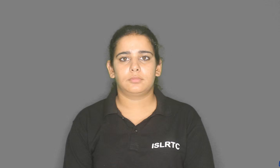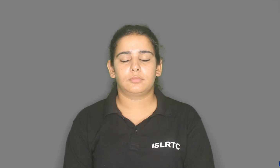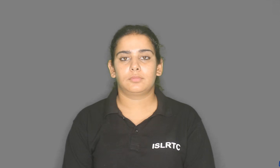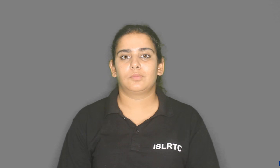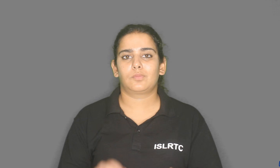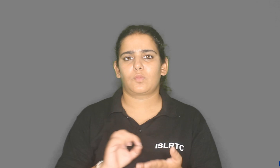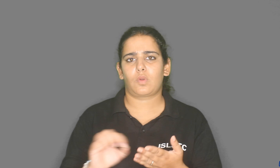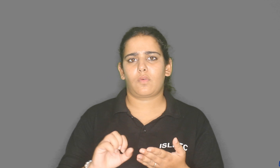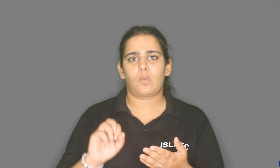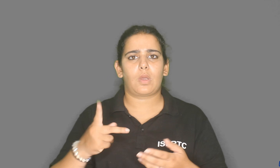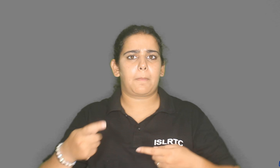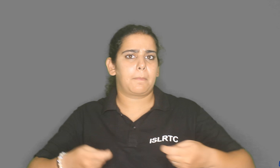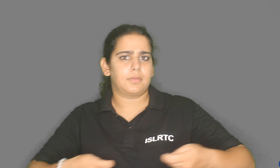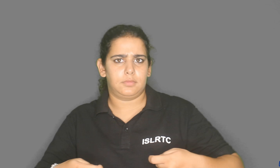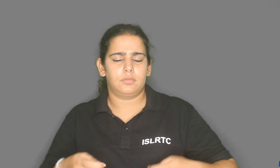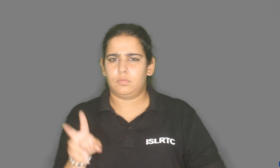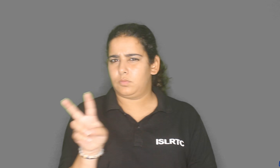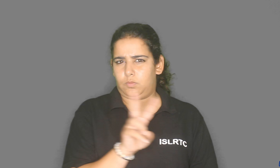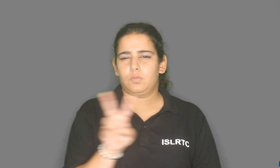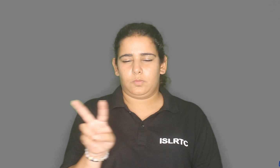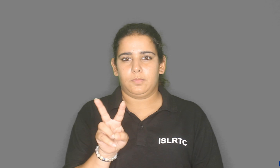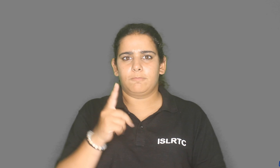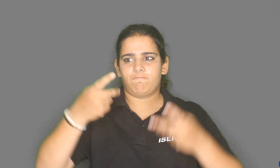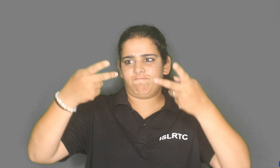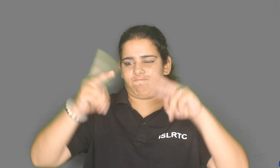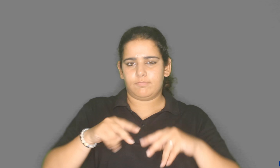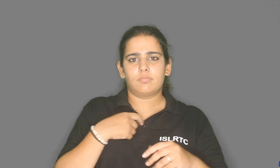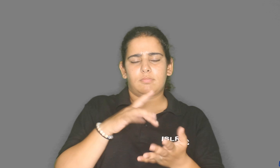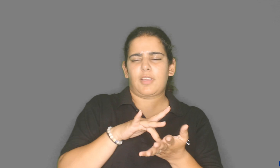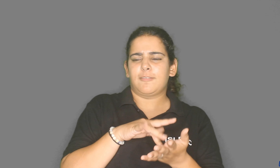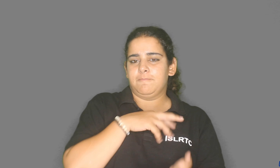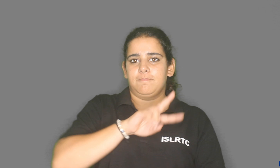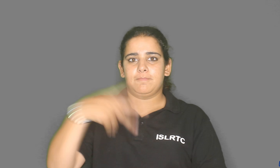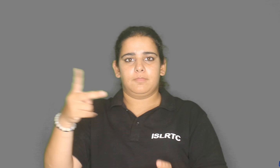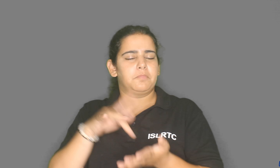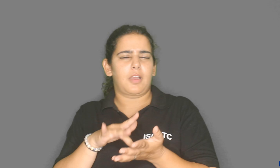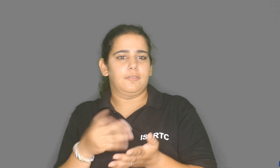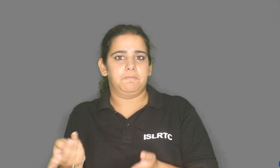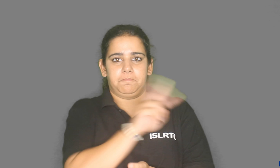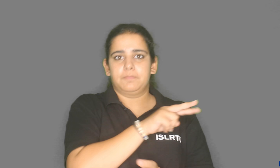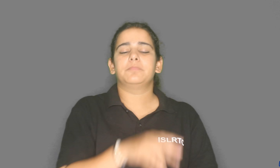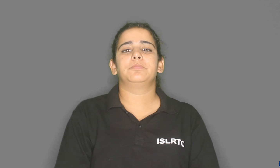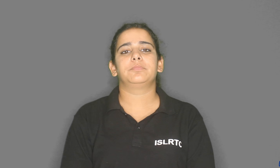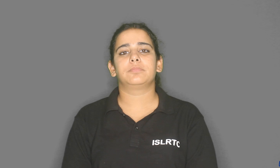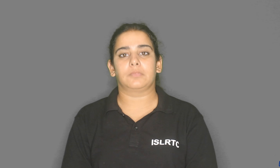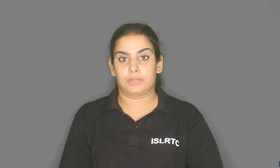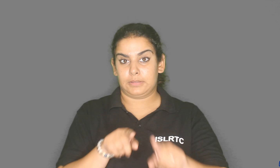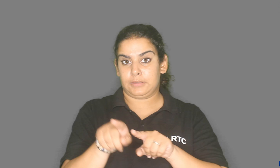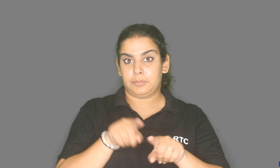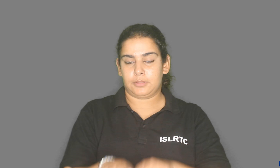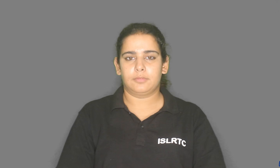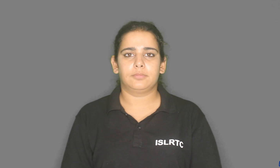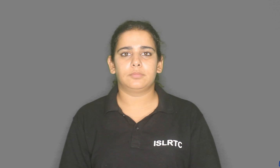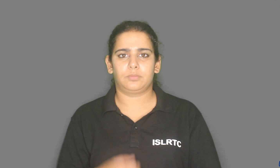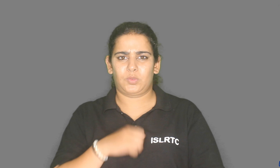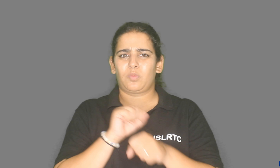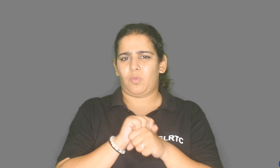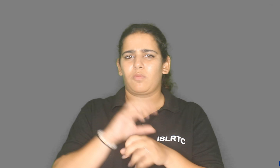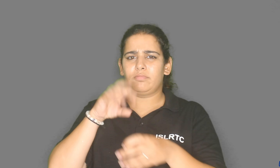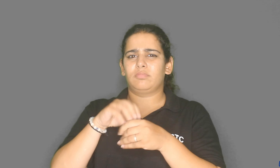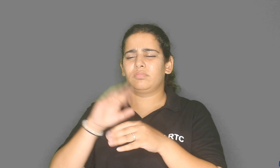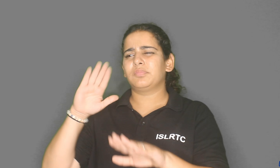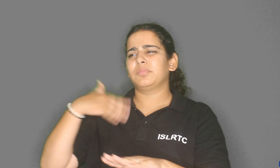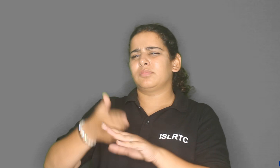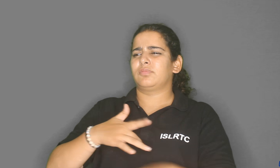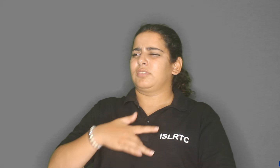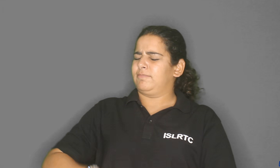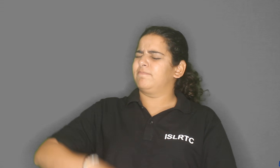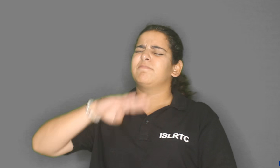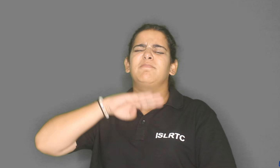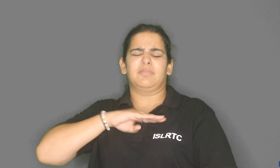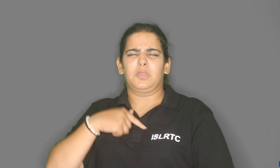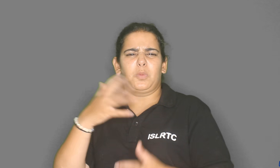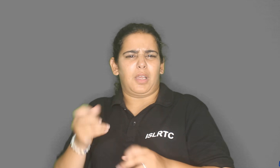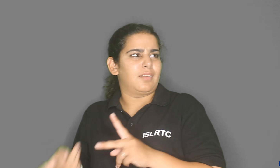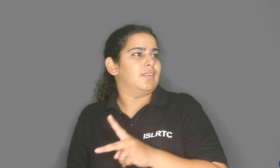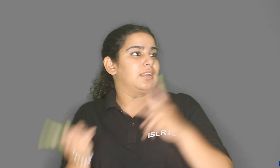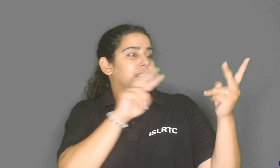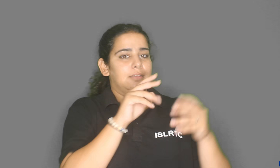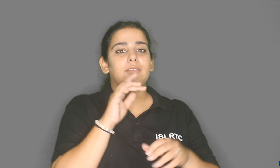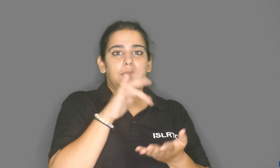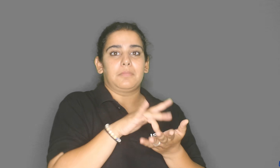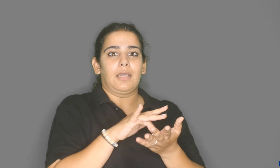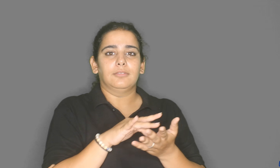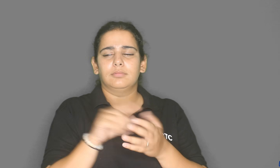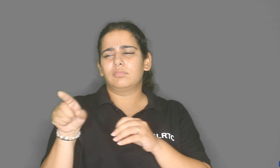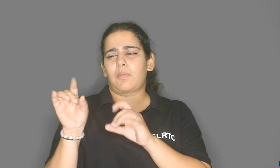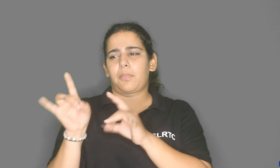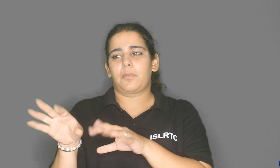Bureau An office or department for transacting particular business